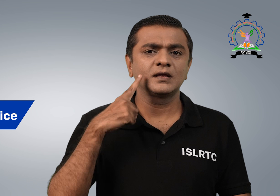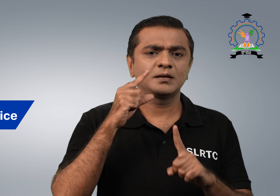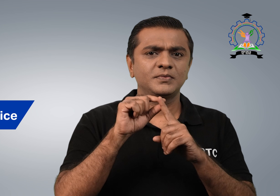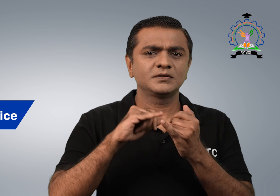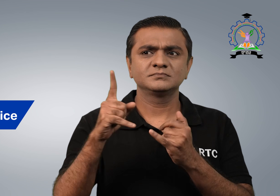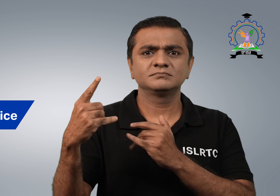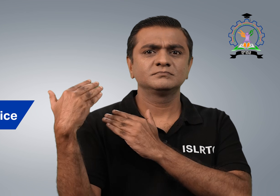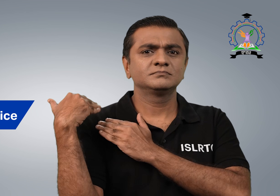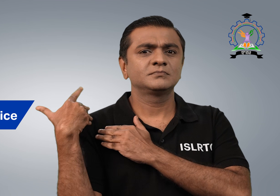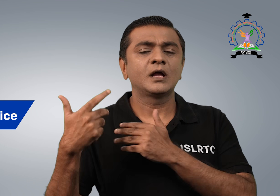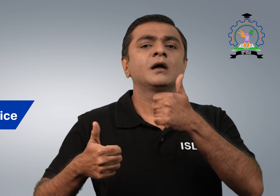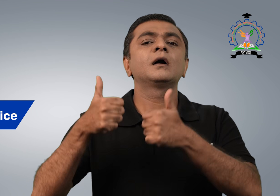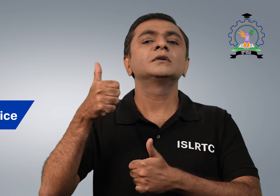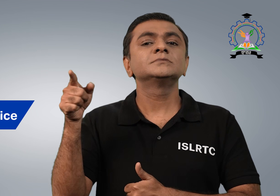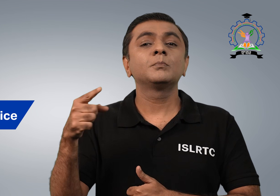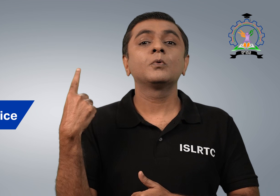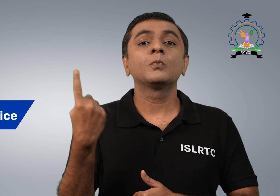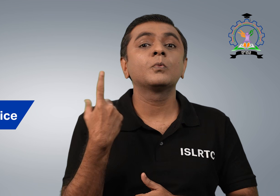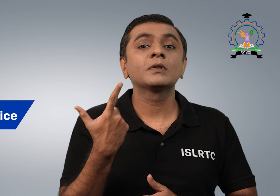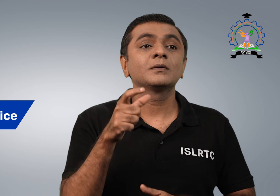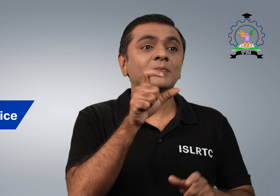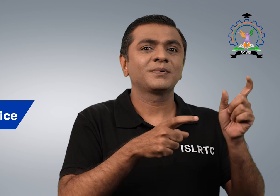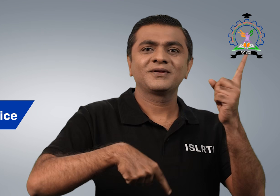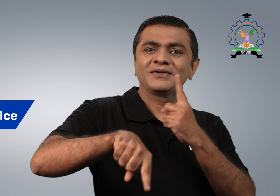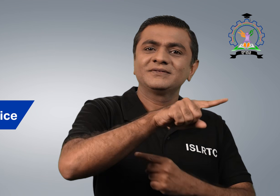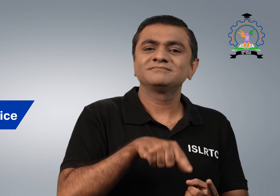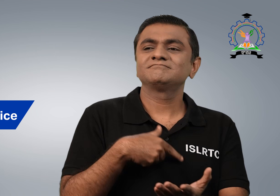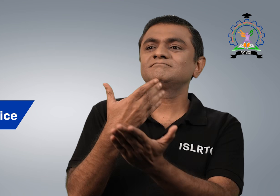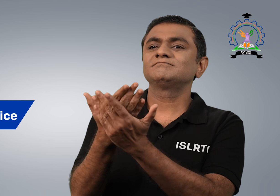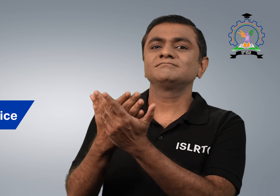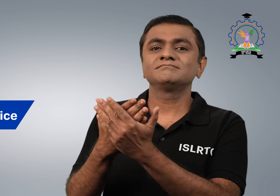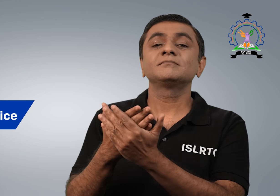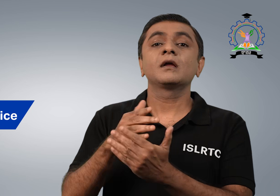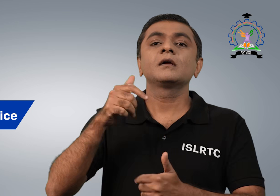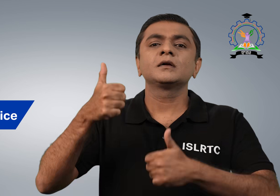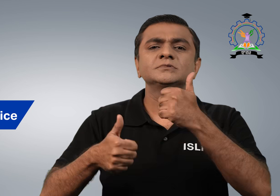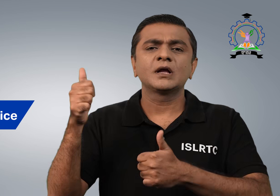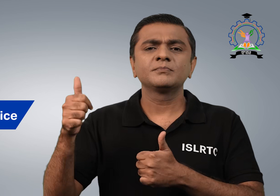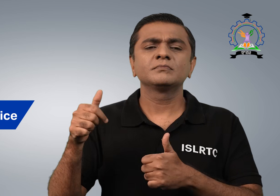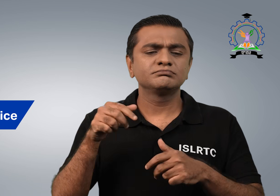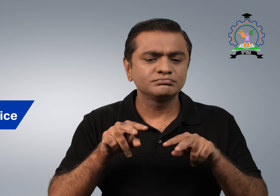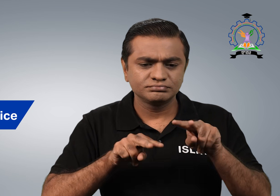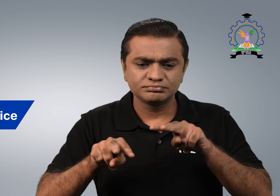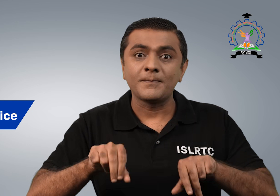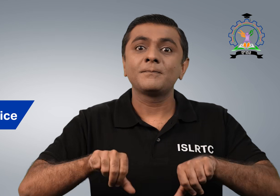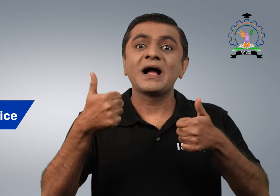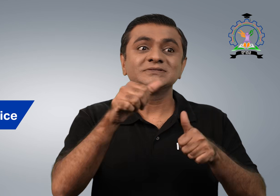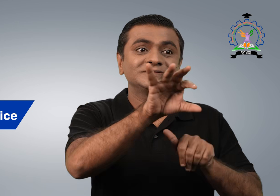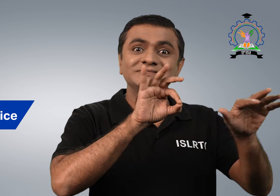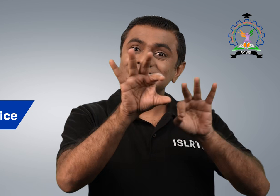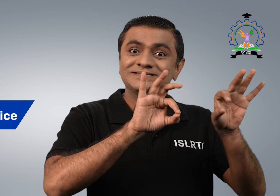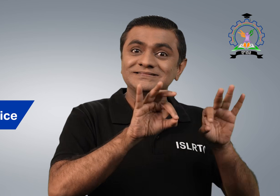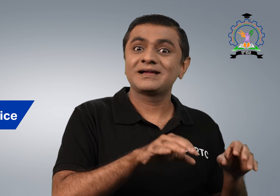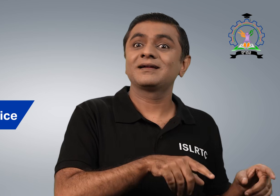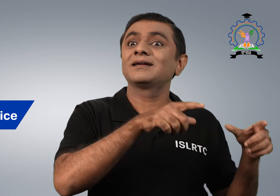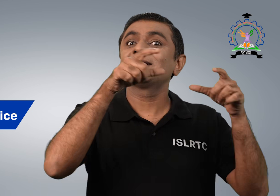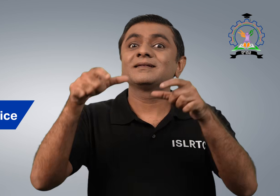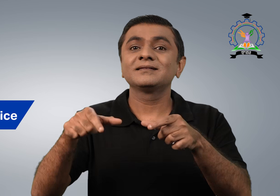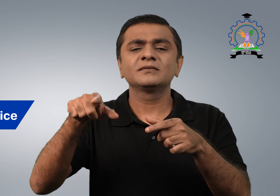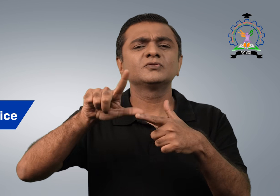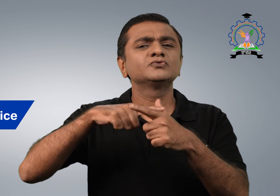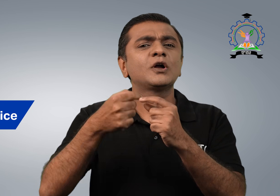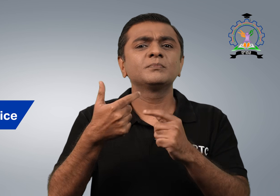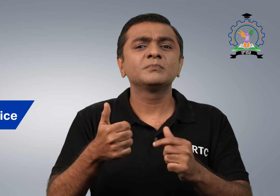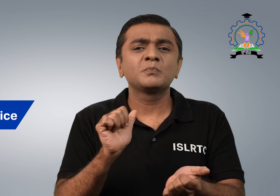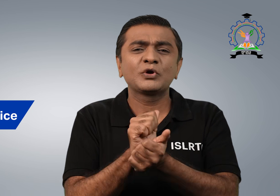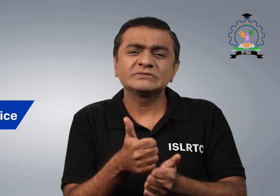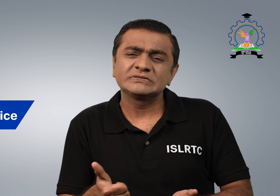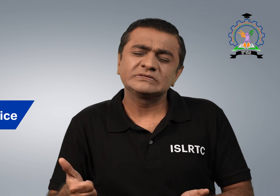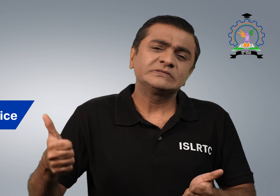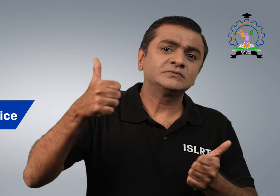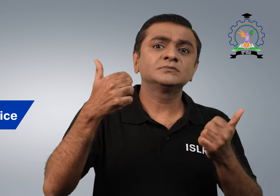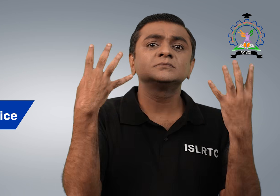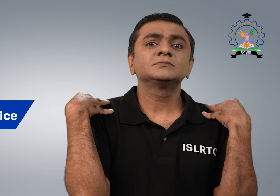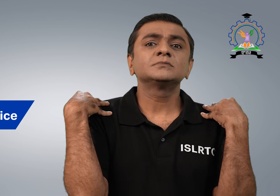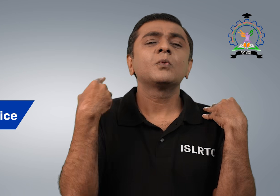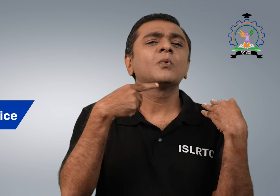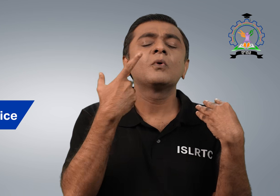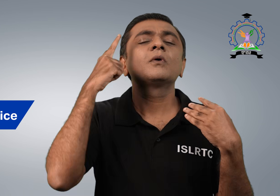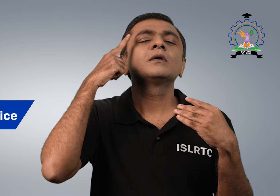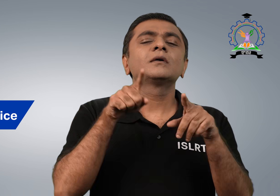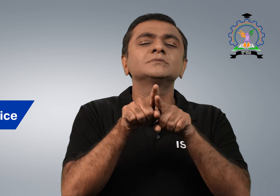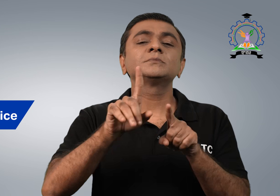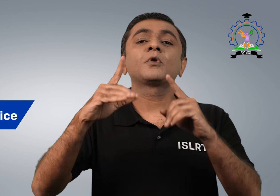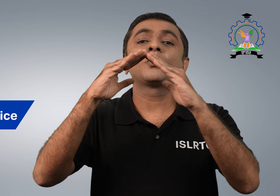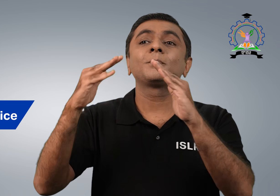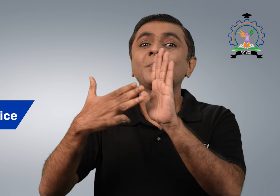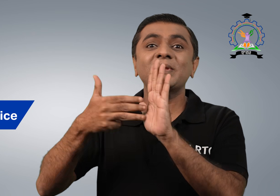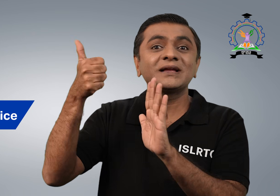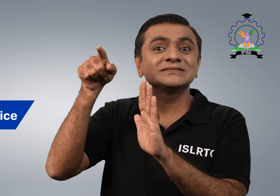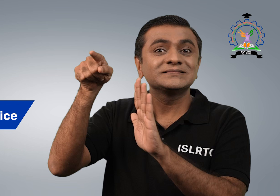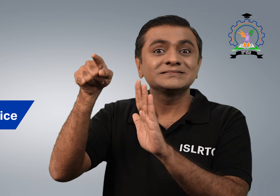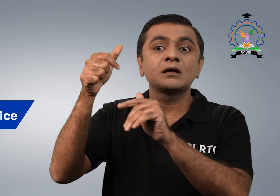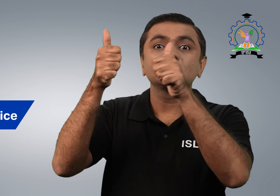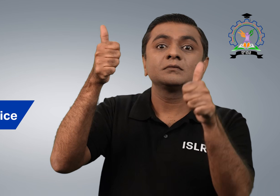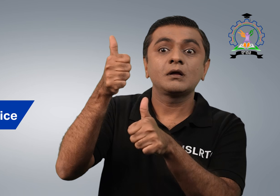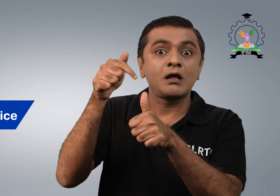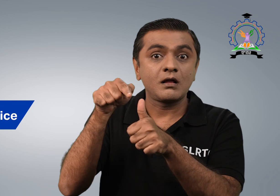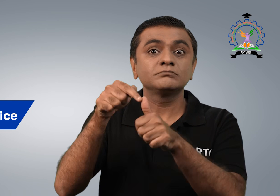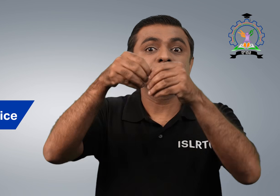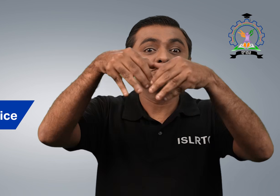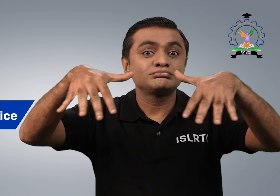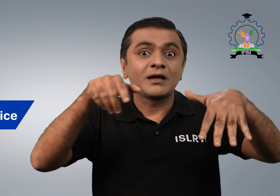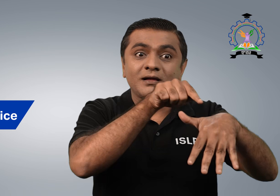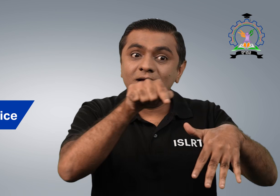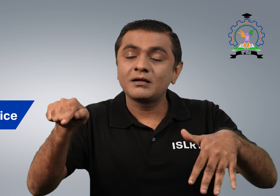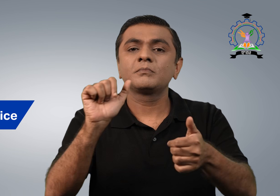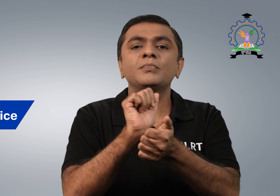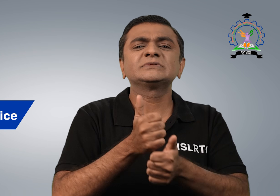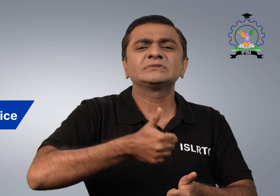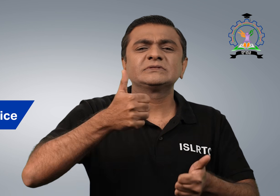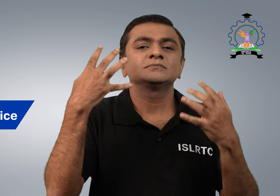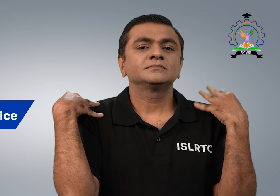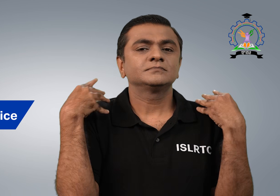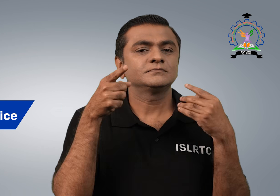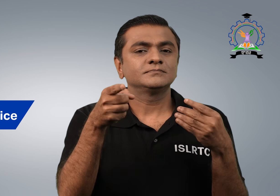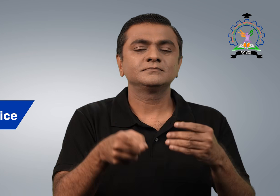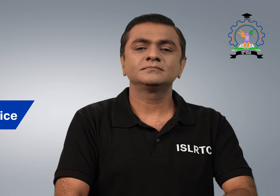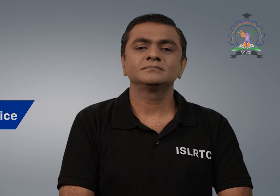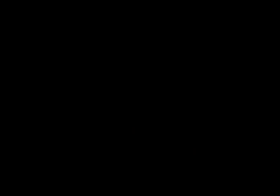It refers to individuals selected through a civil service exam for prestigious positions within the police force, serving as high-ranking police officers under the Home Ministry.